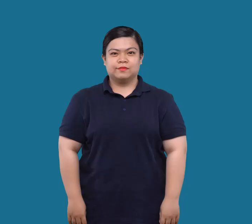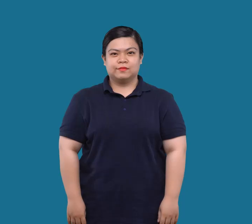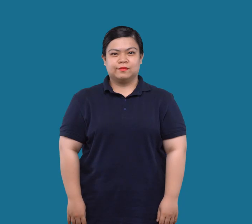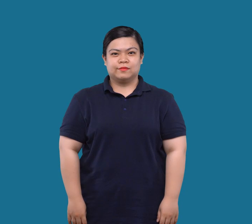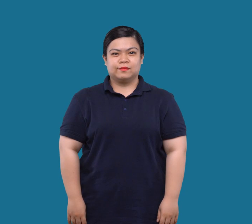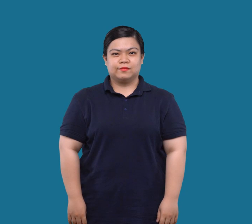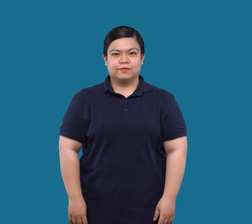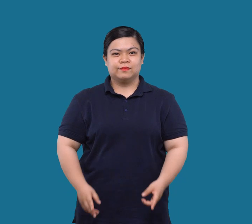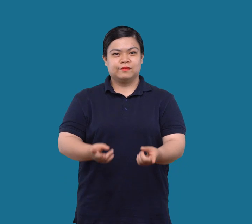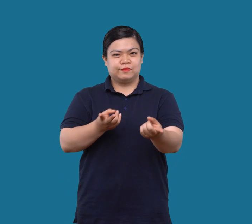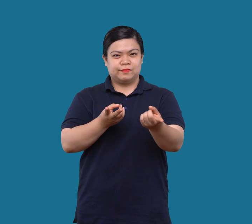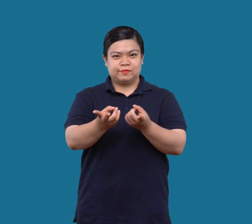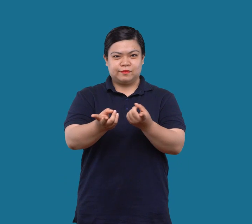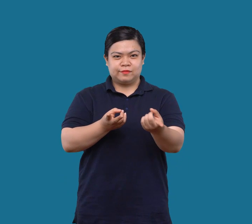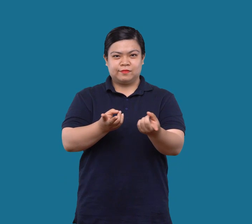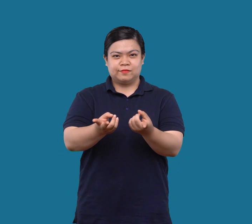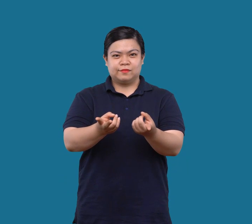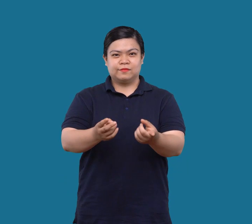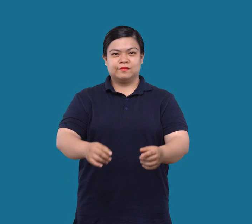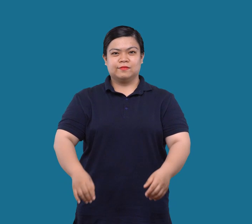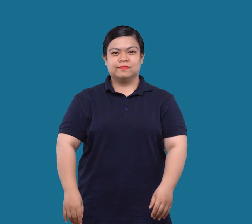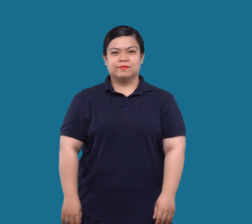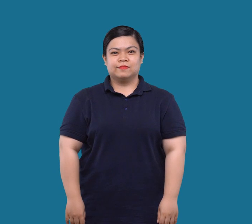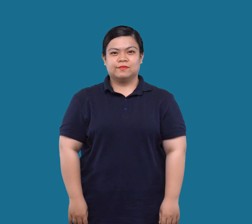dịch vụ